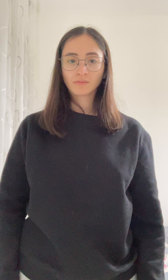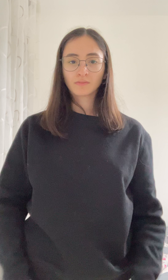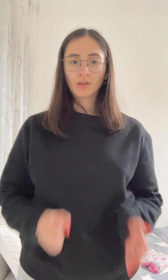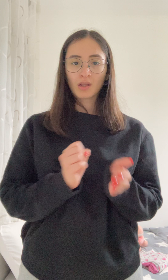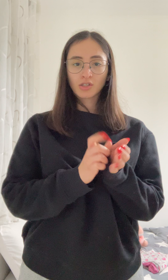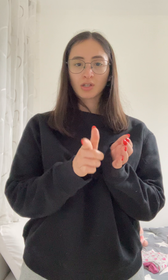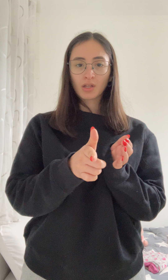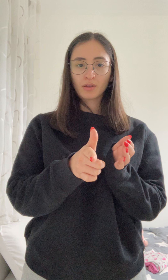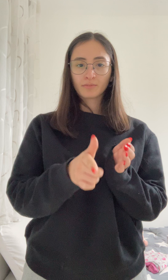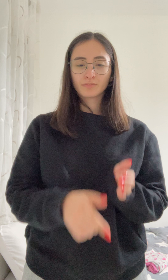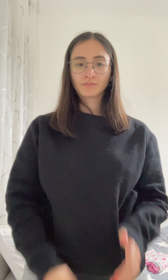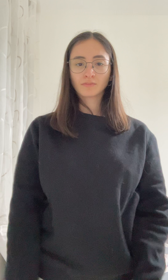לשלם